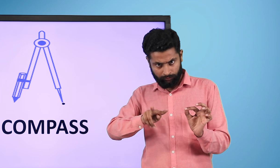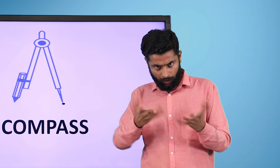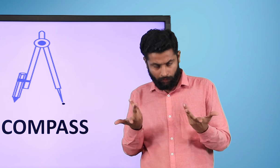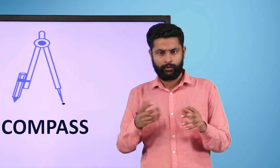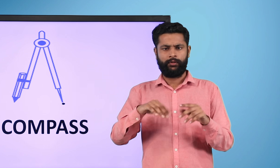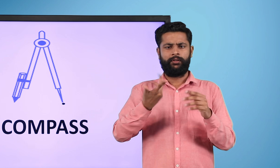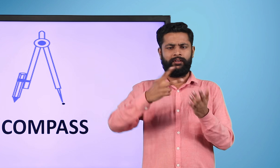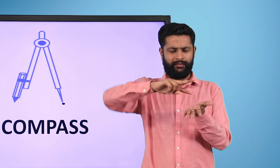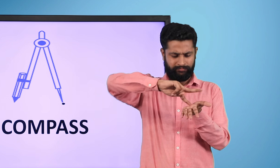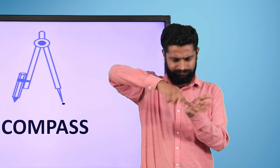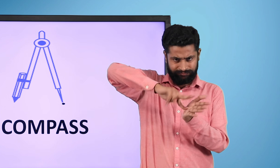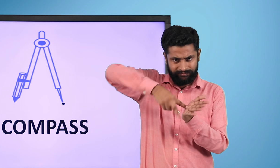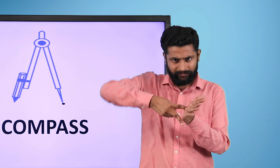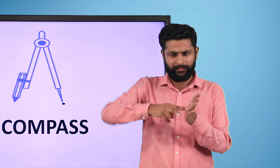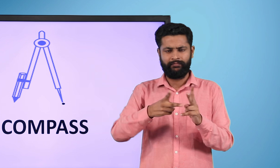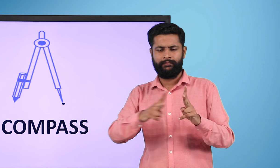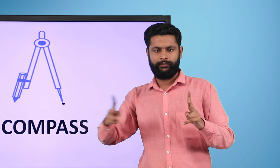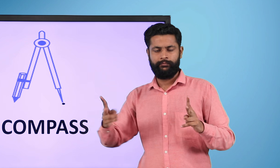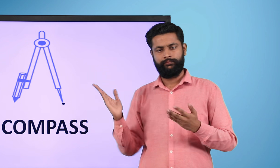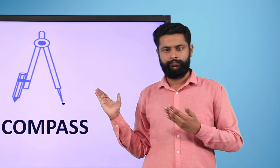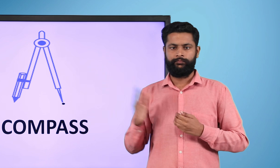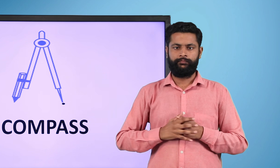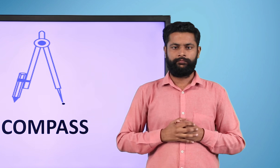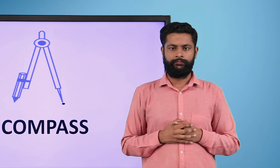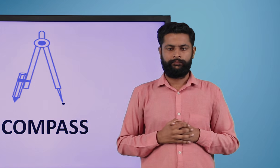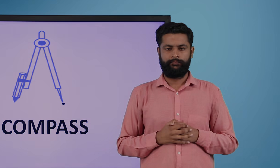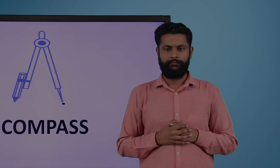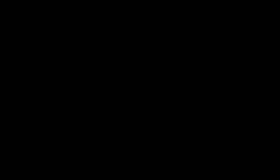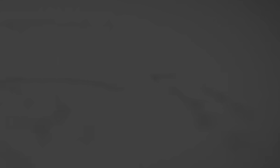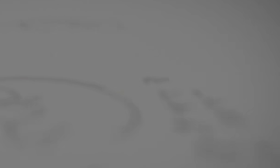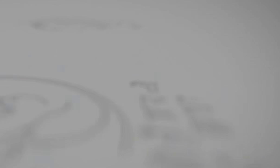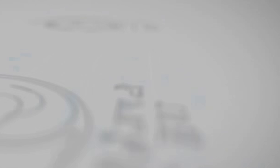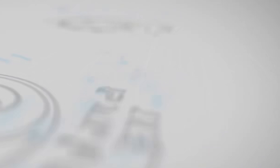draw arcs and circles, etc..